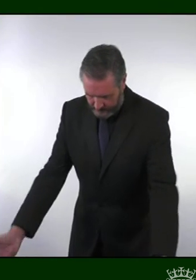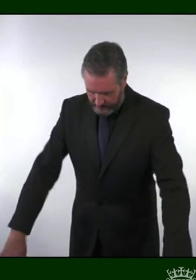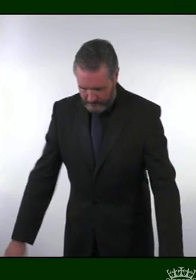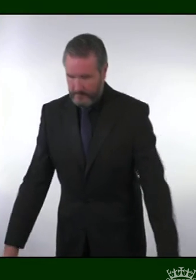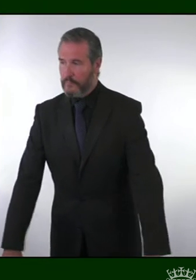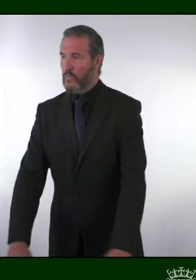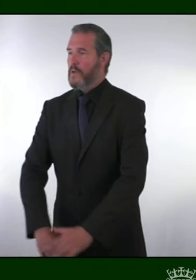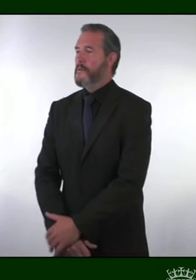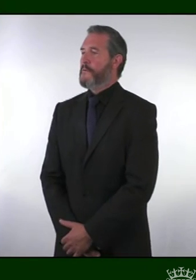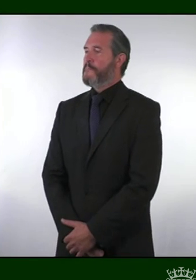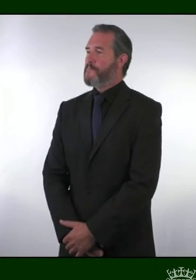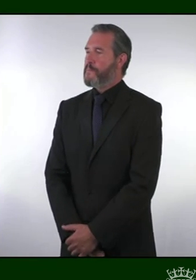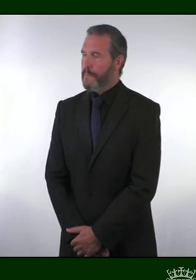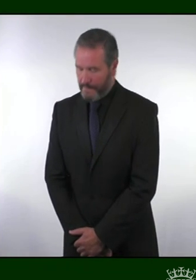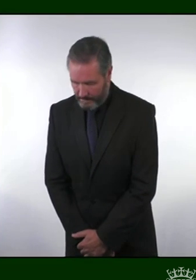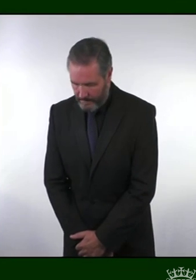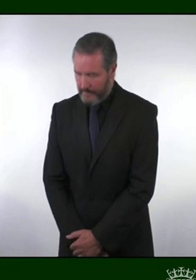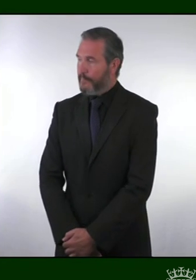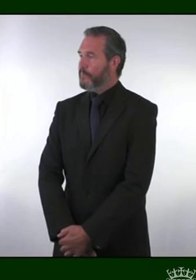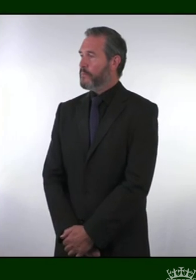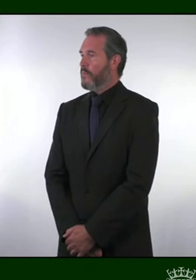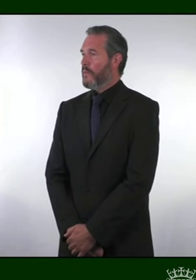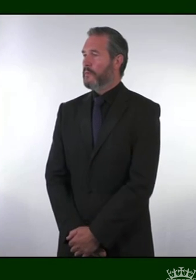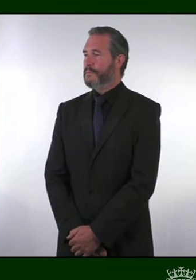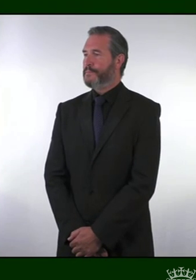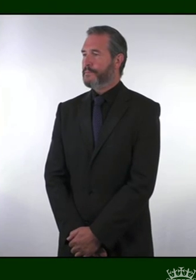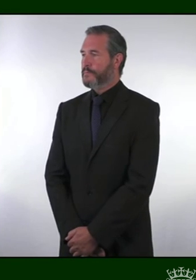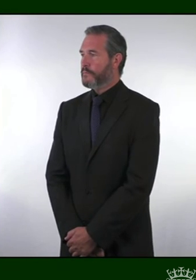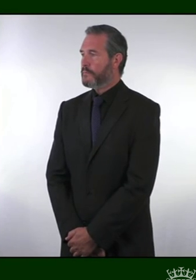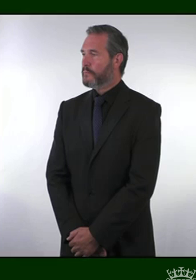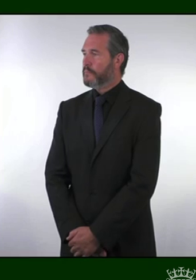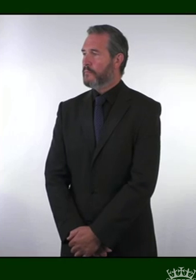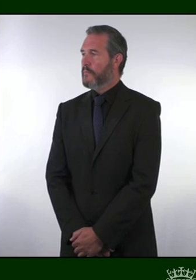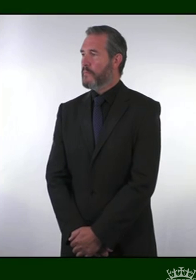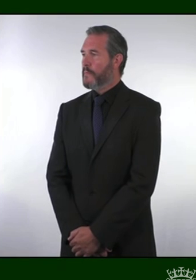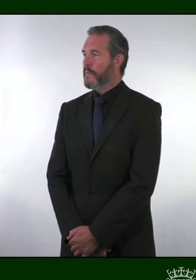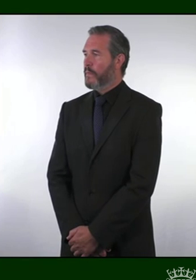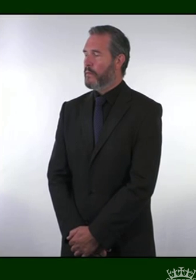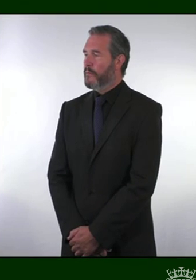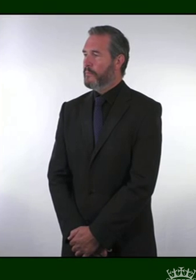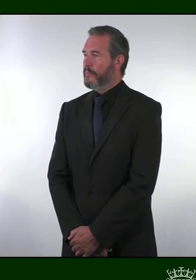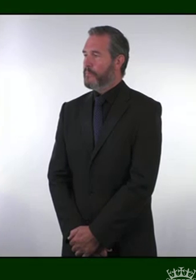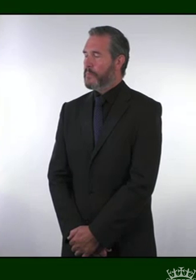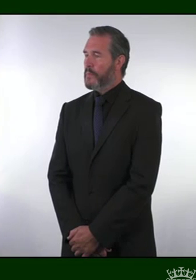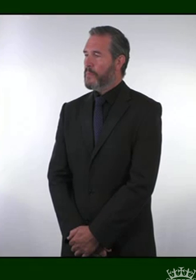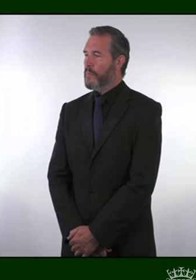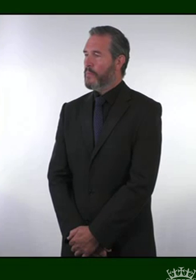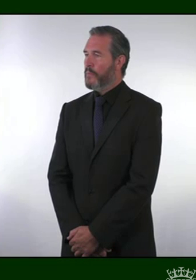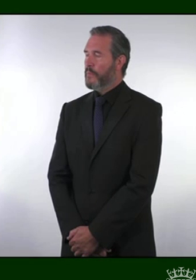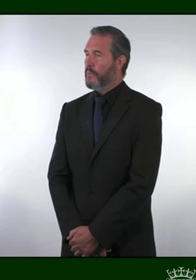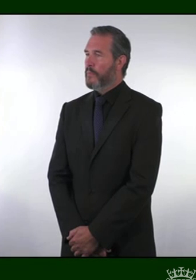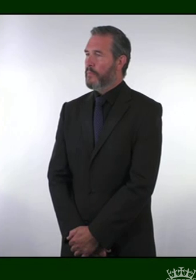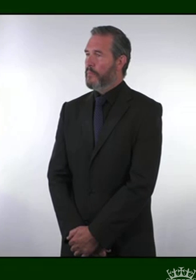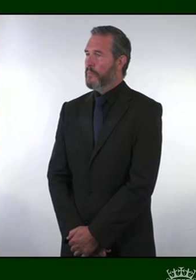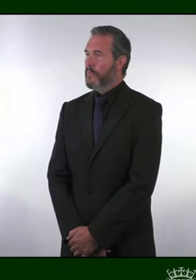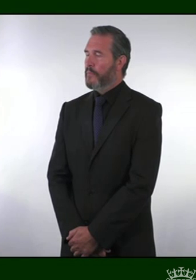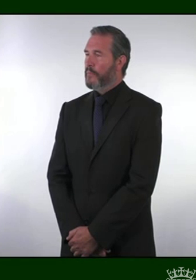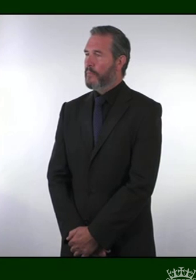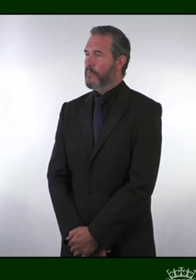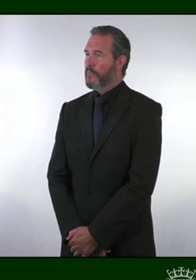If he will list his official engagements for Wednesday 24 June.